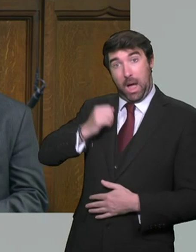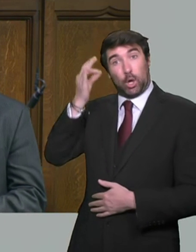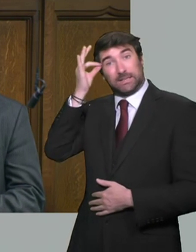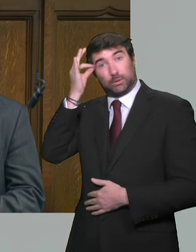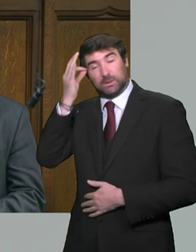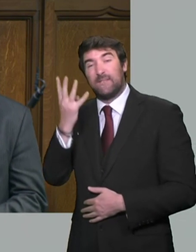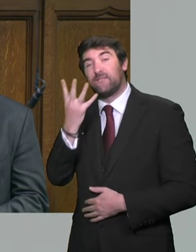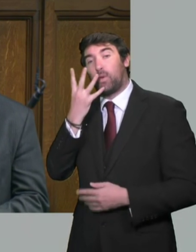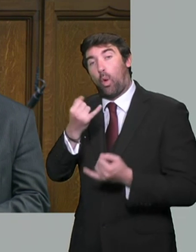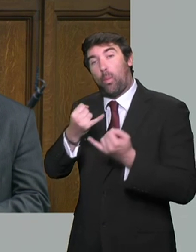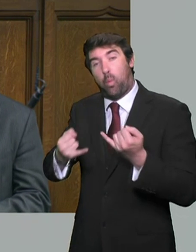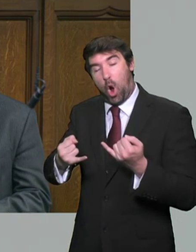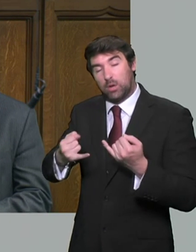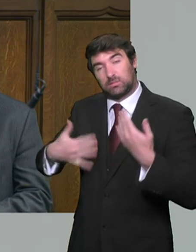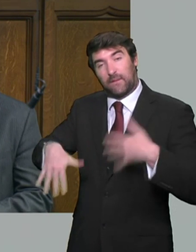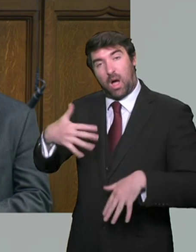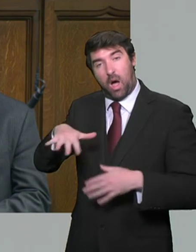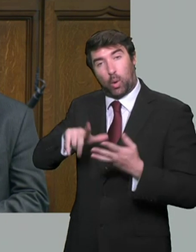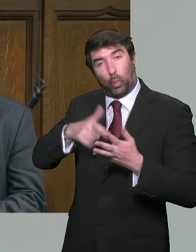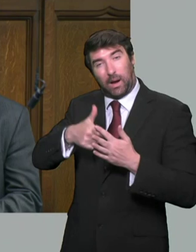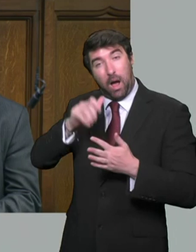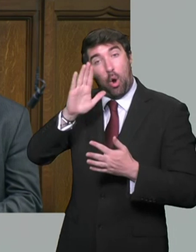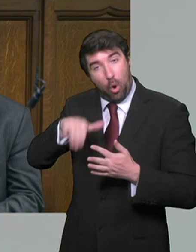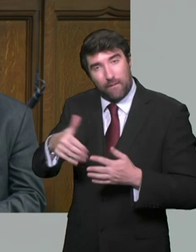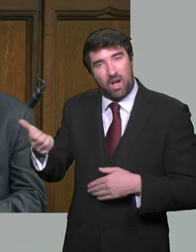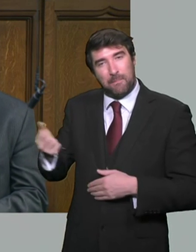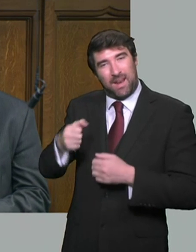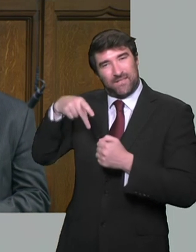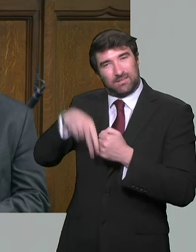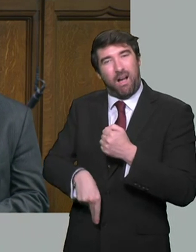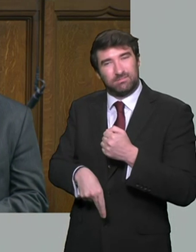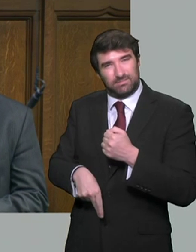It is impacting on families who are working in multiple jobs.